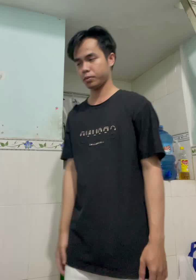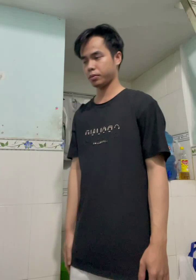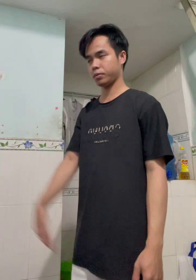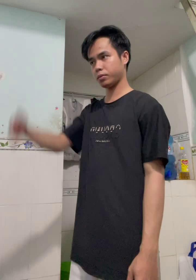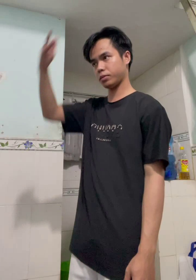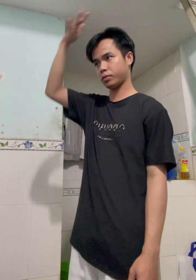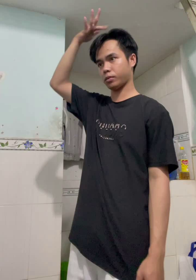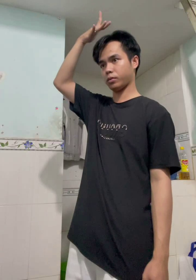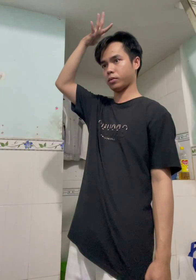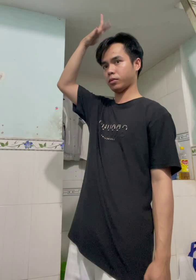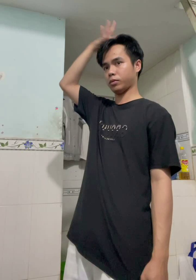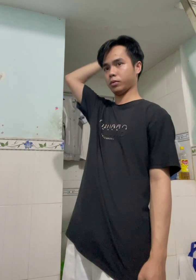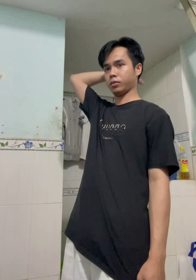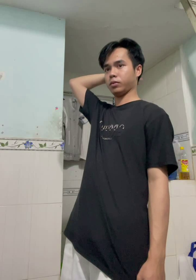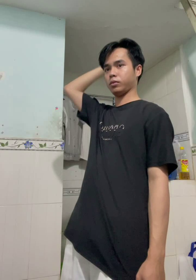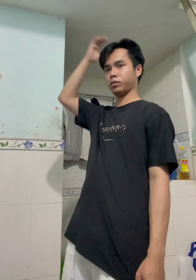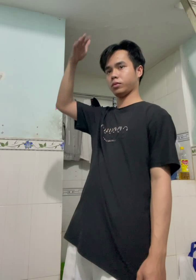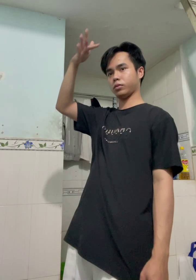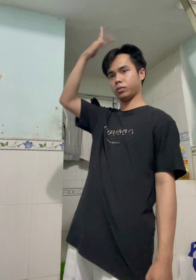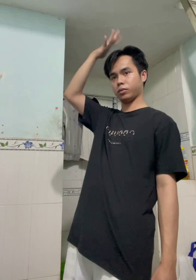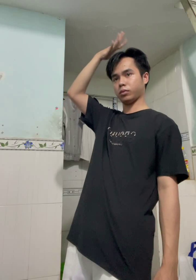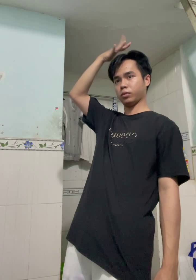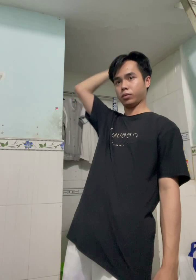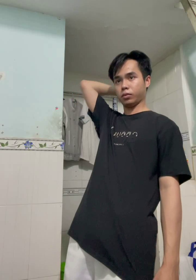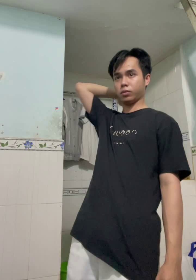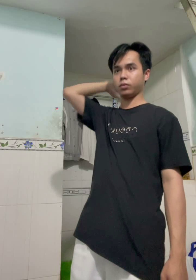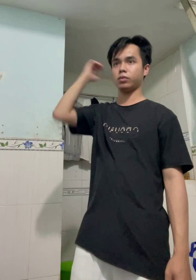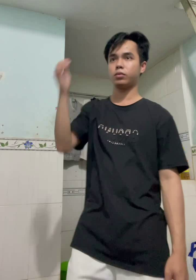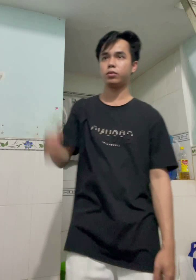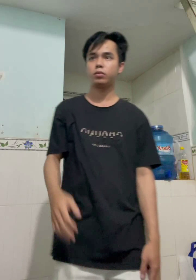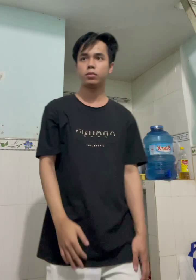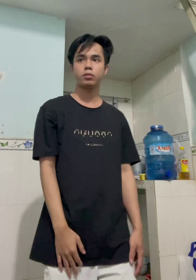vo ly